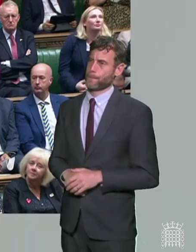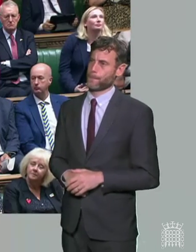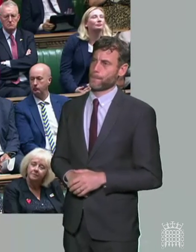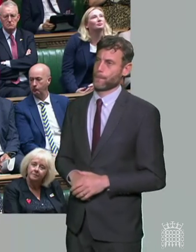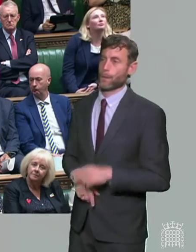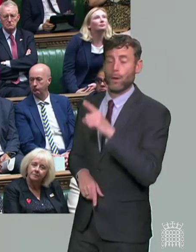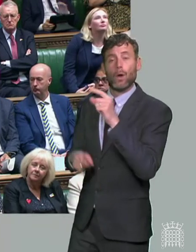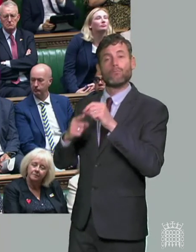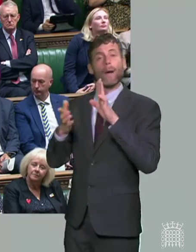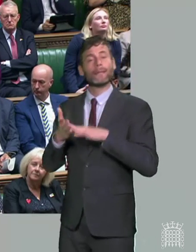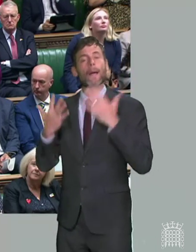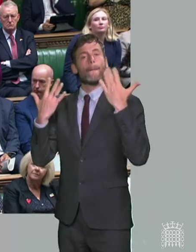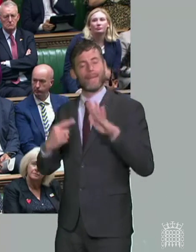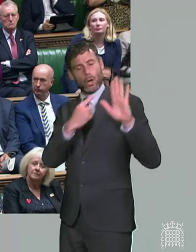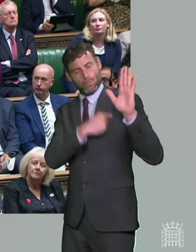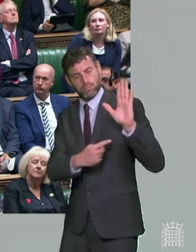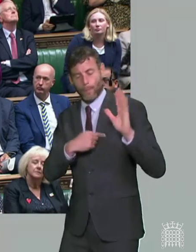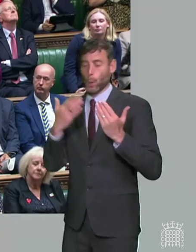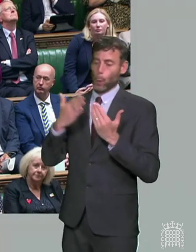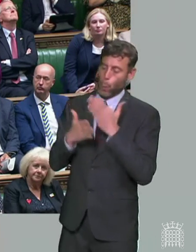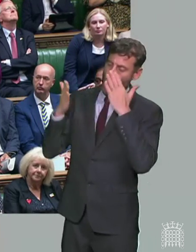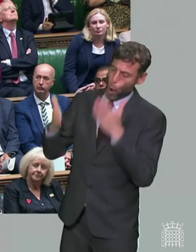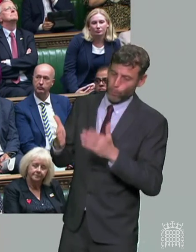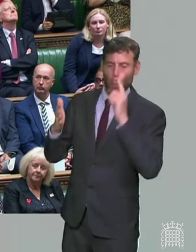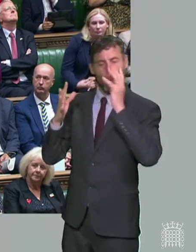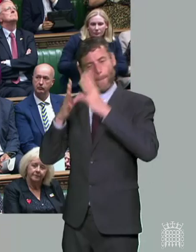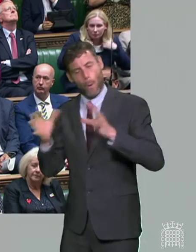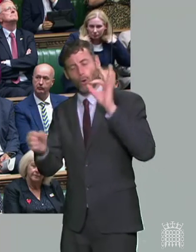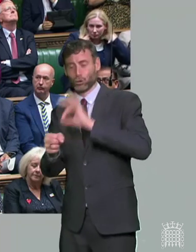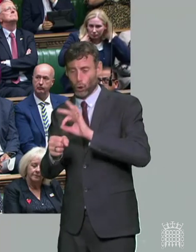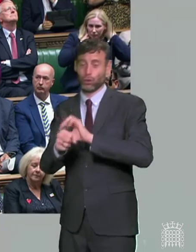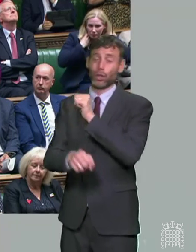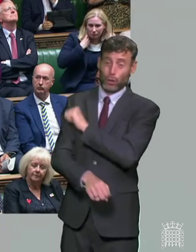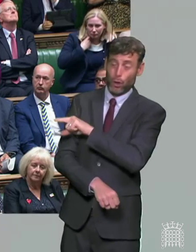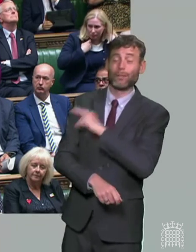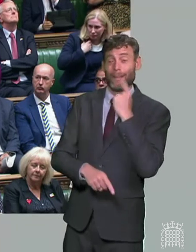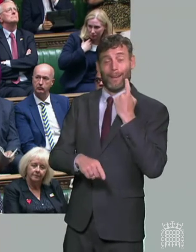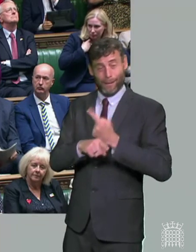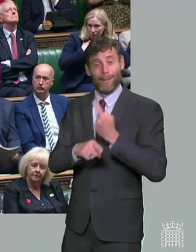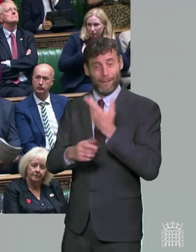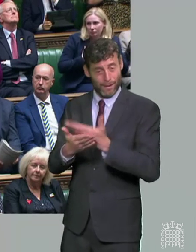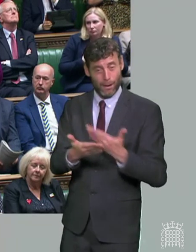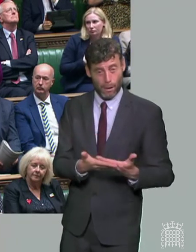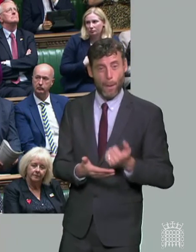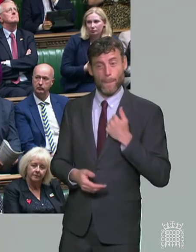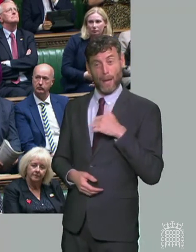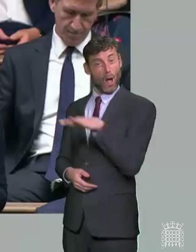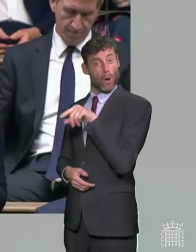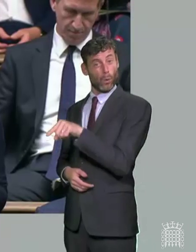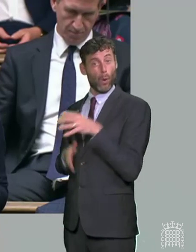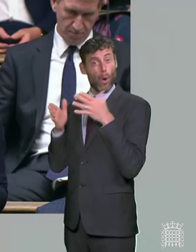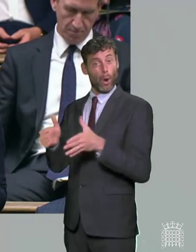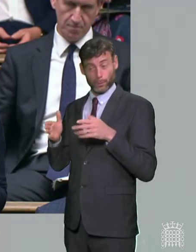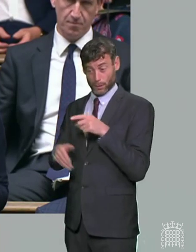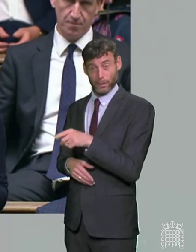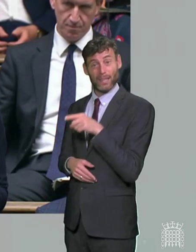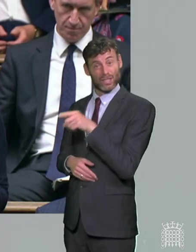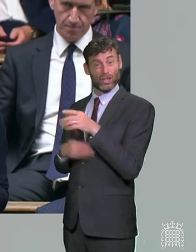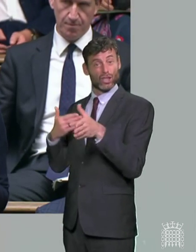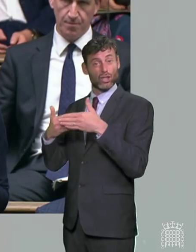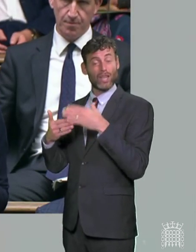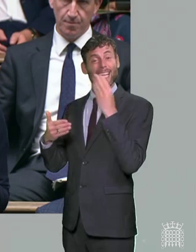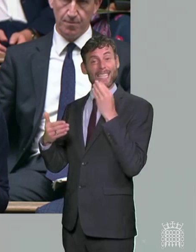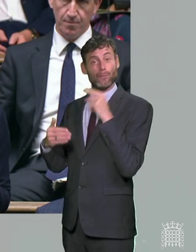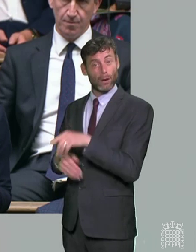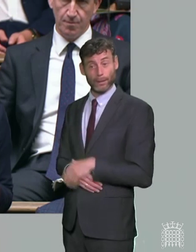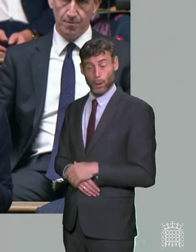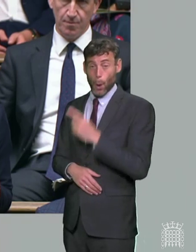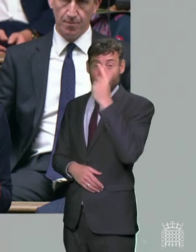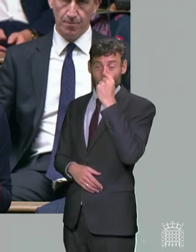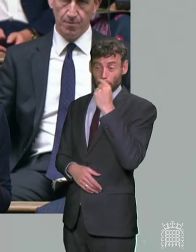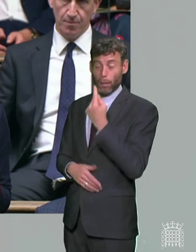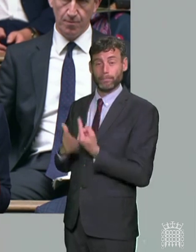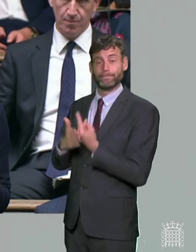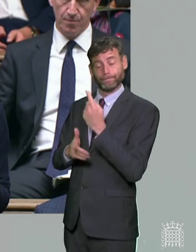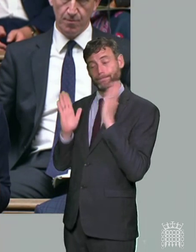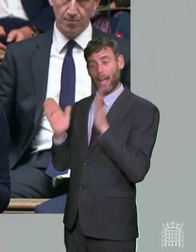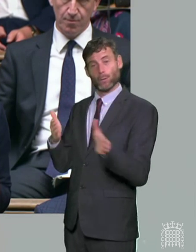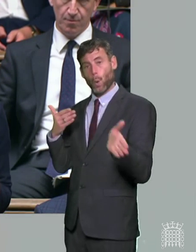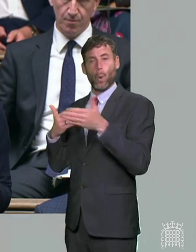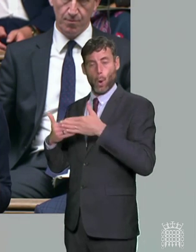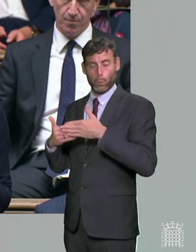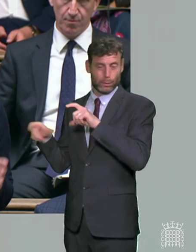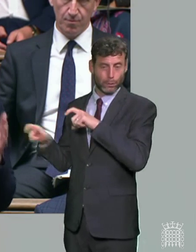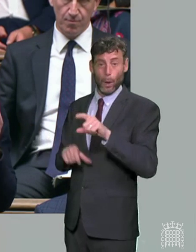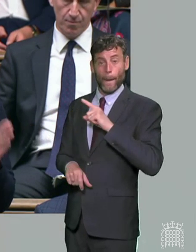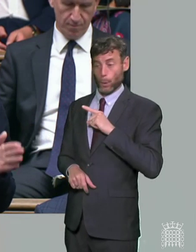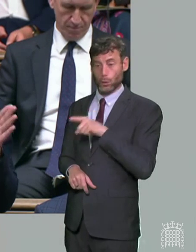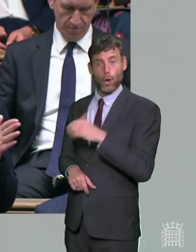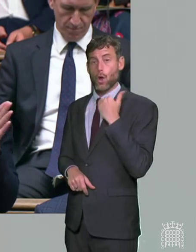Despite the Prime Minister’s promises of new hospitals and more doctors and nurses, the Brontë birth centre at my local hospital in Batley and Spen is temporarily shut and is at risk of permanent closure due to staff shortages and lack of resources.